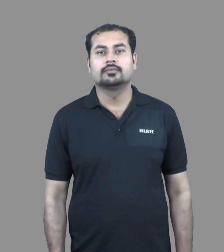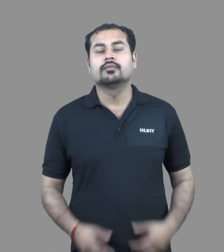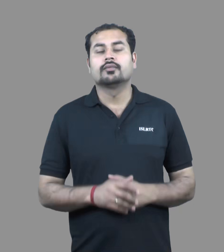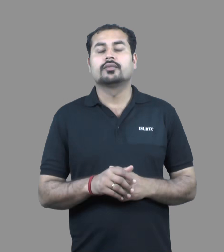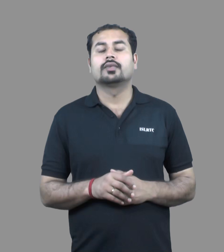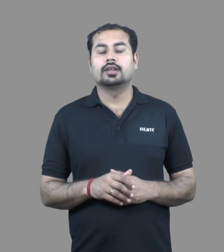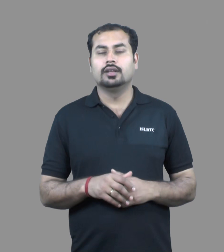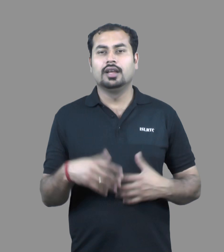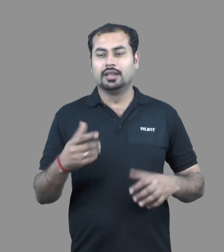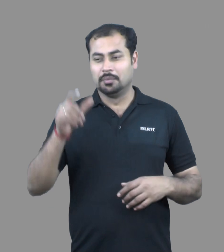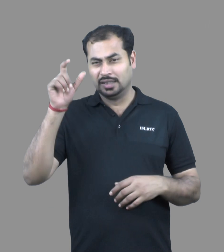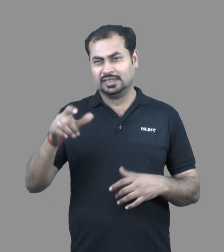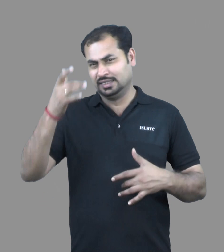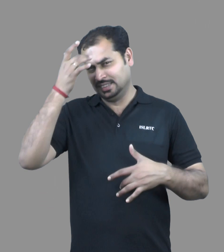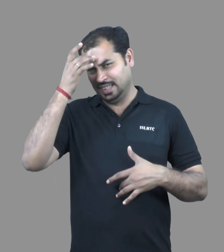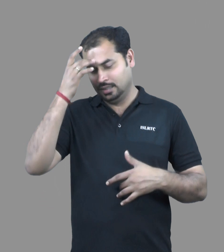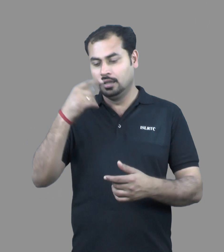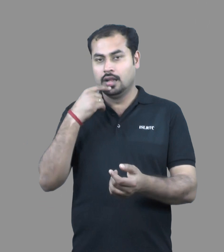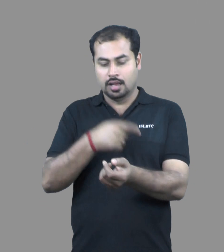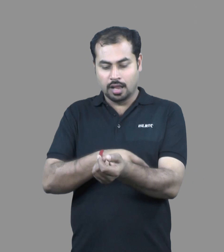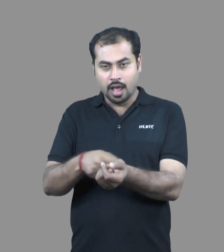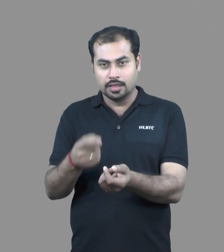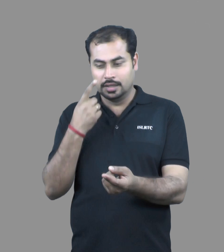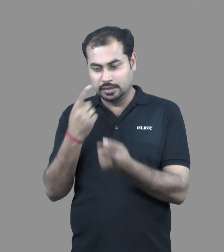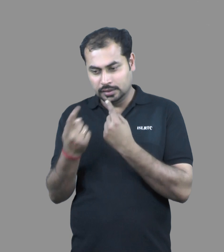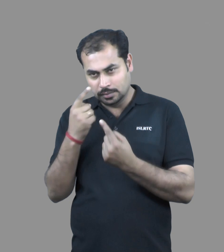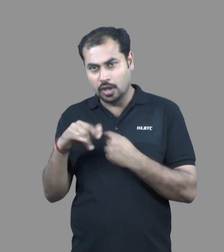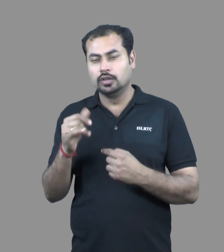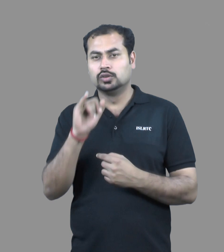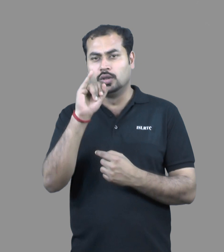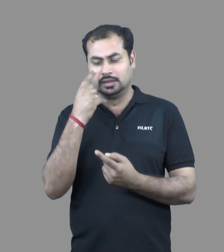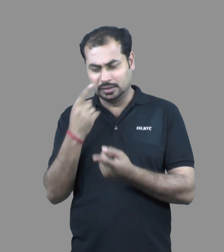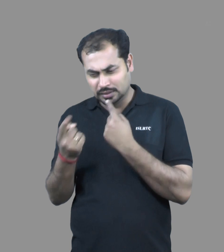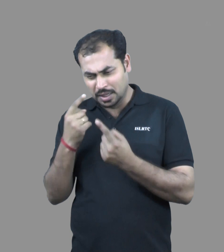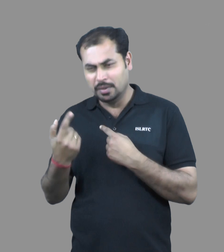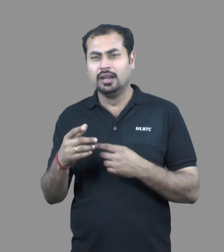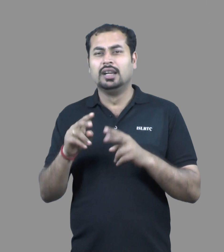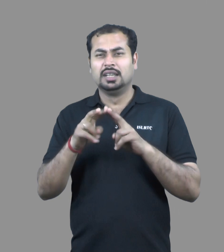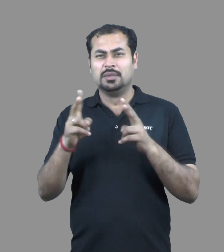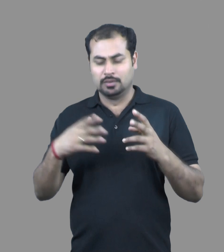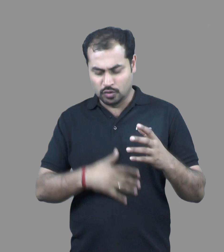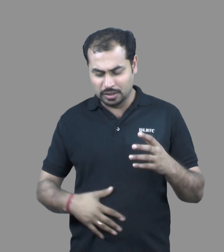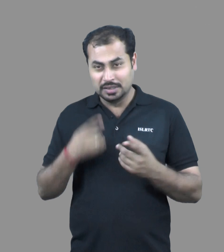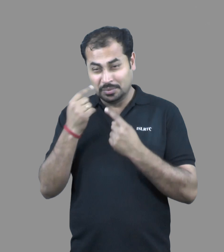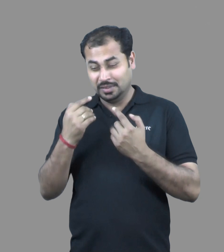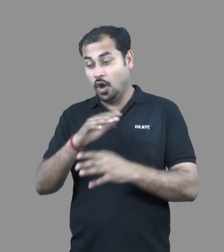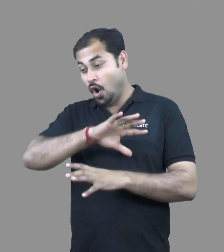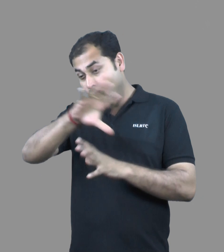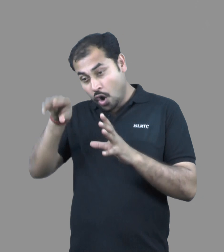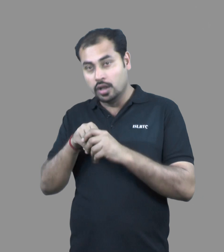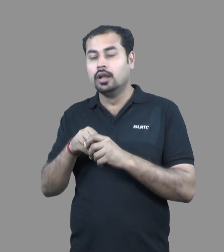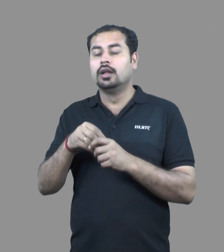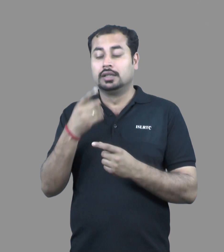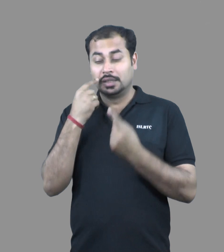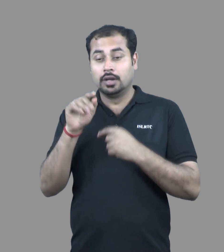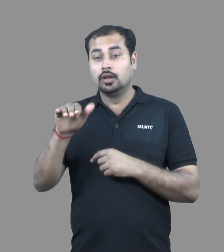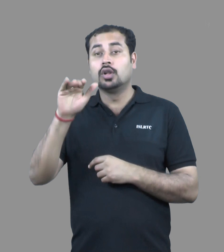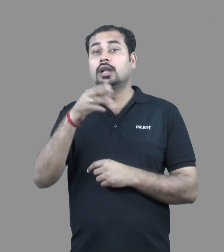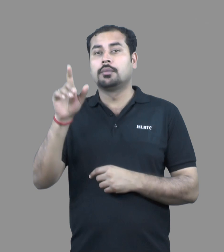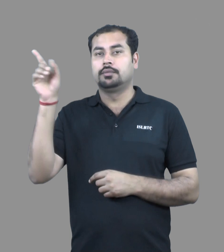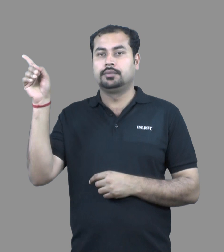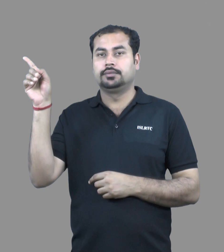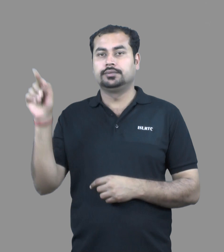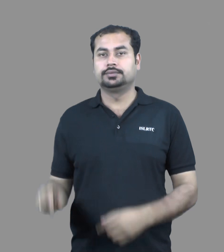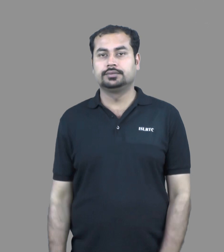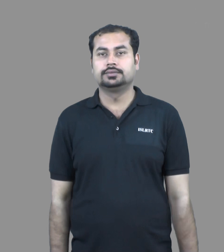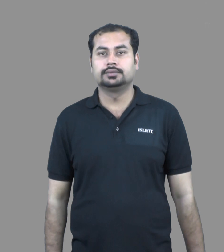Pathologists